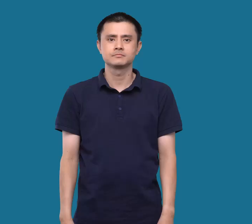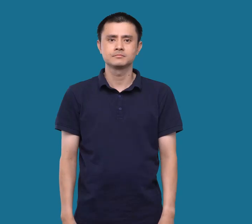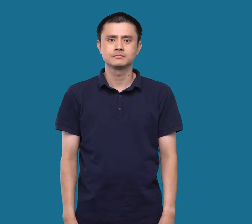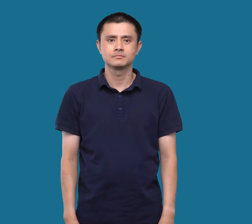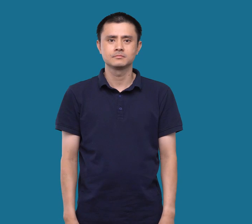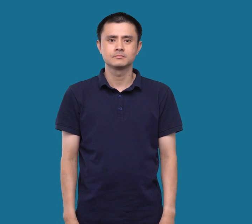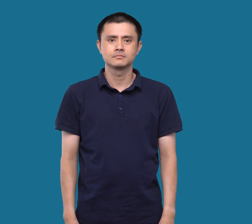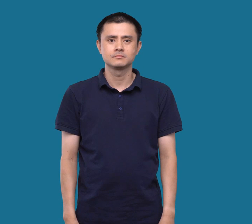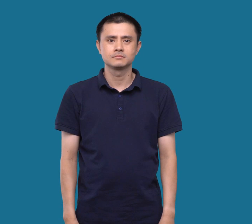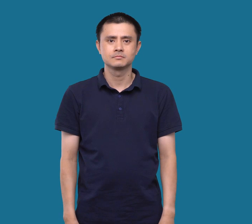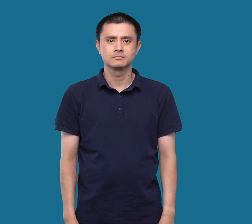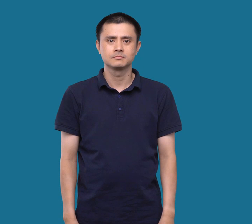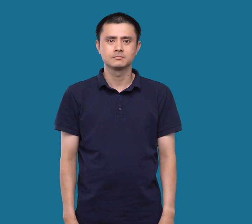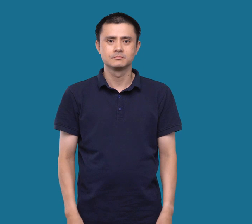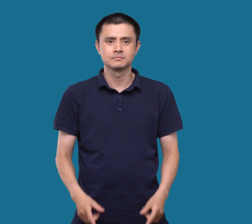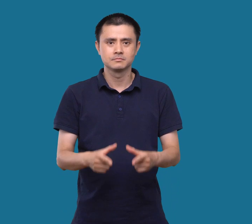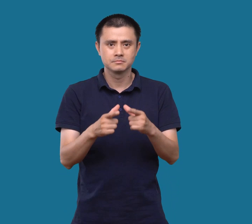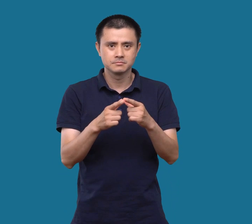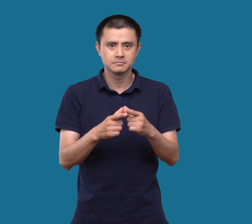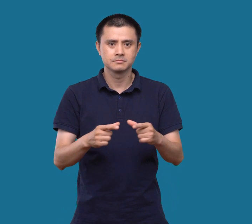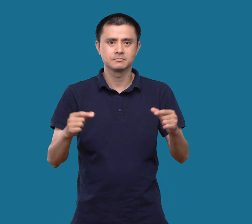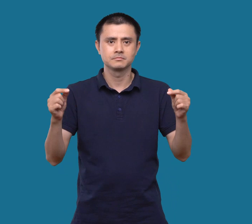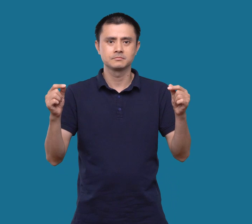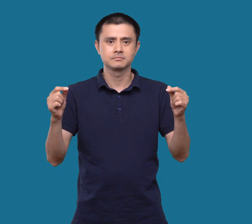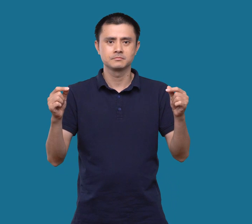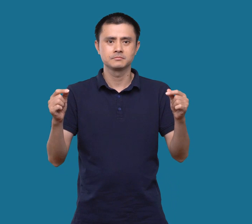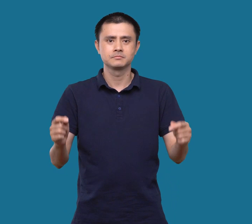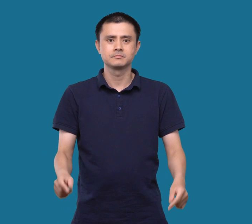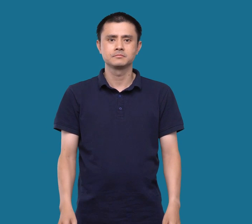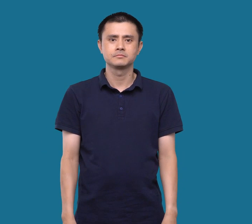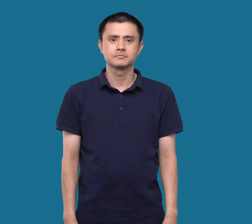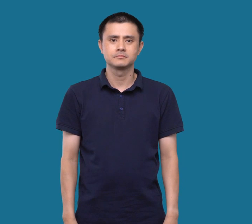Nhật (nước Nhật)